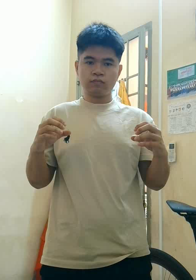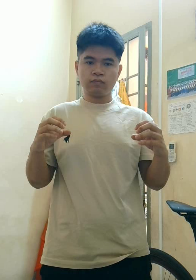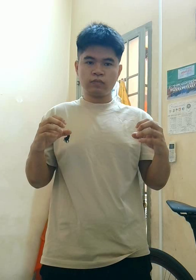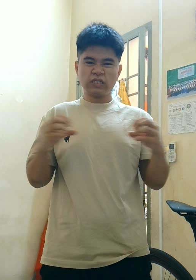cai nhau